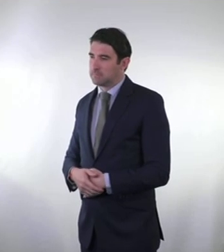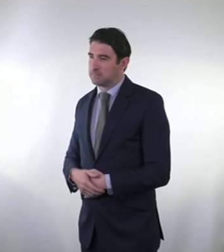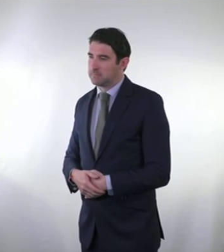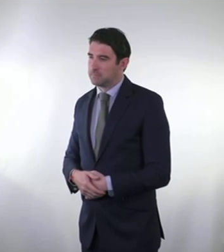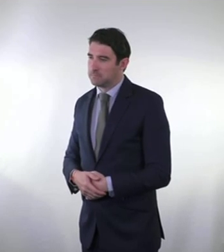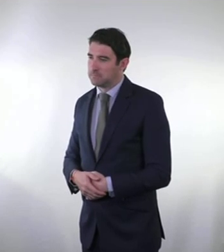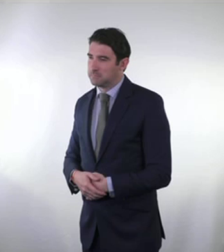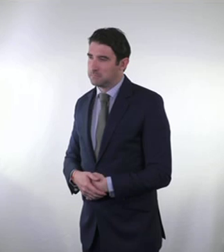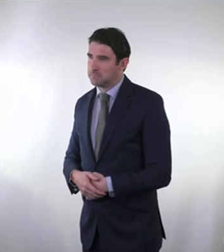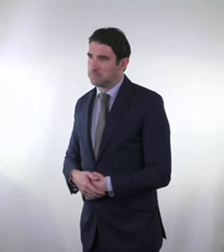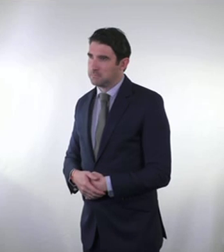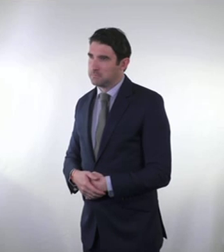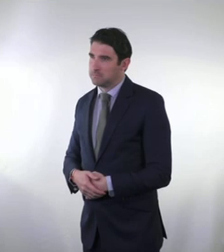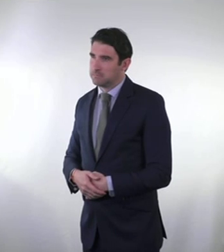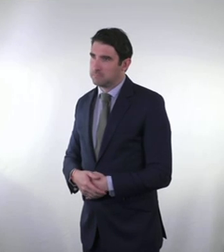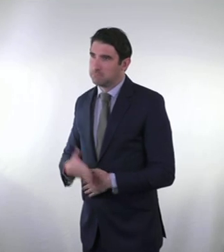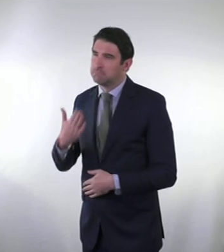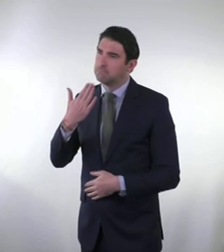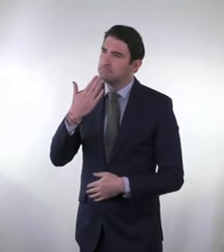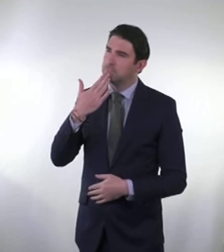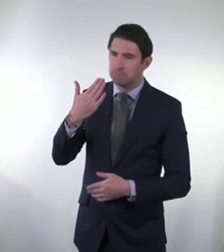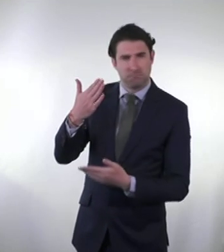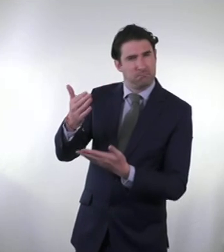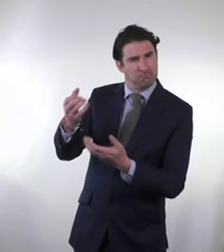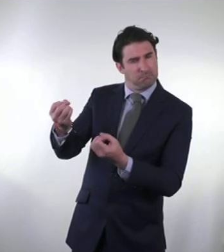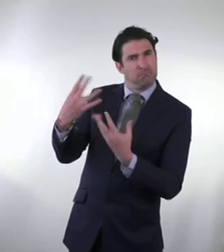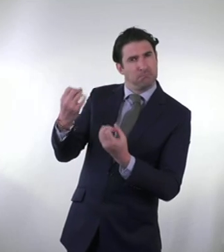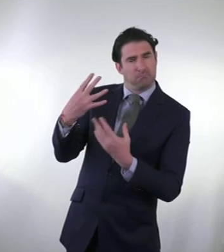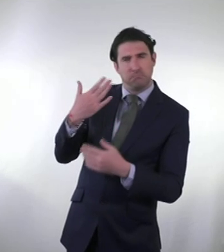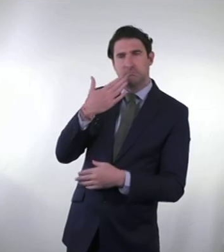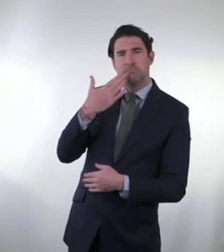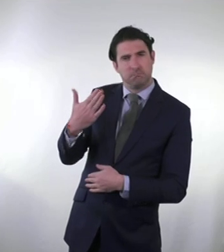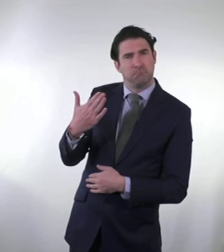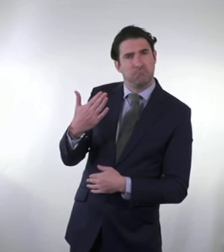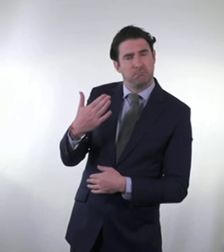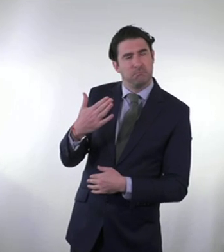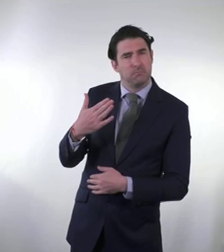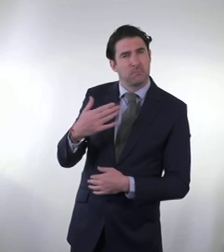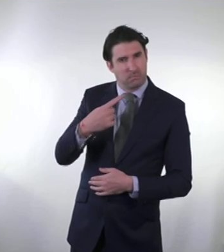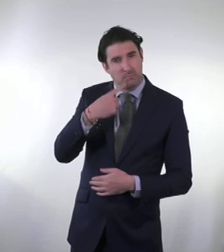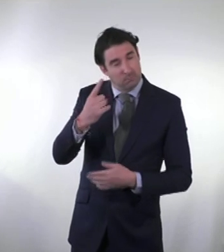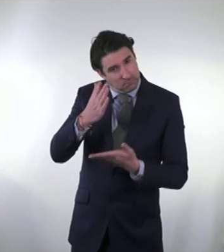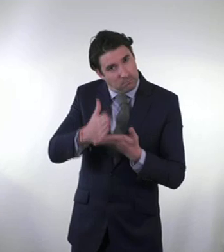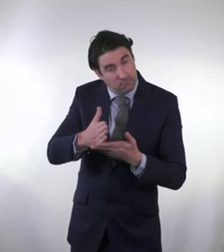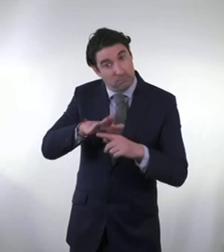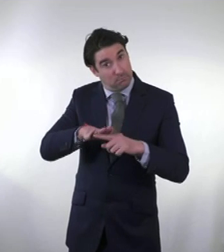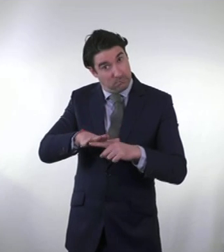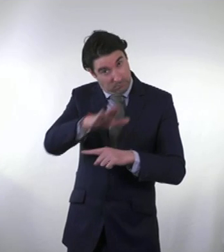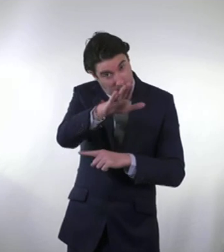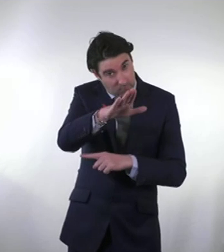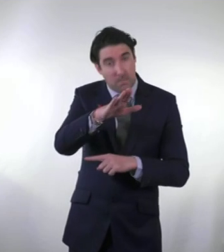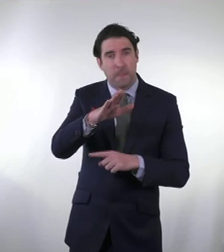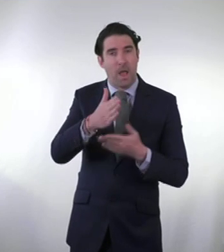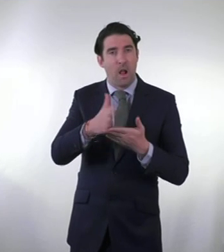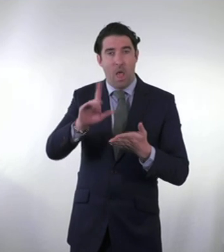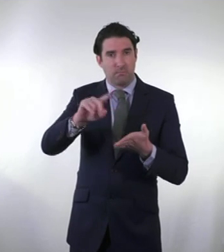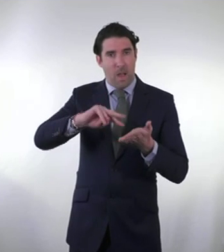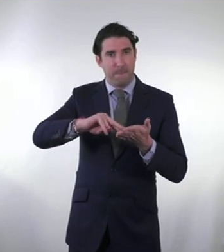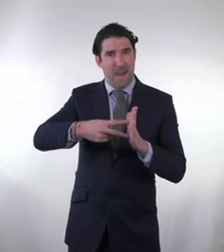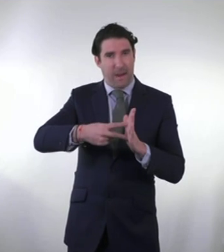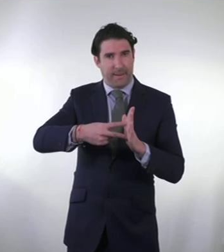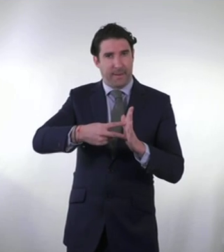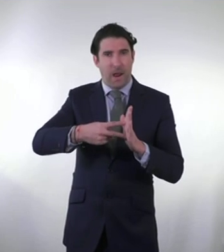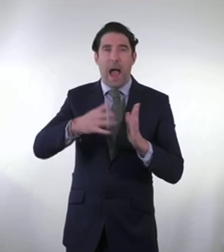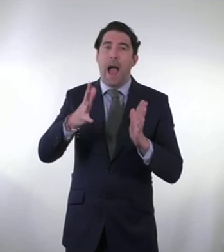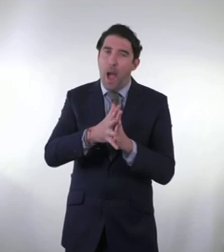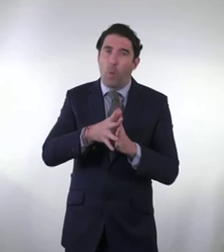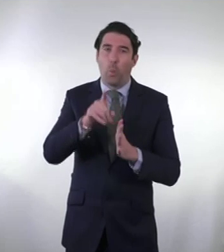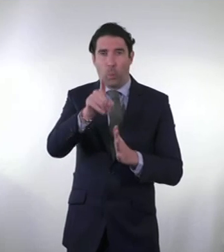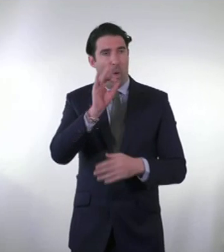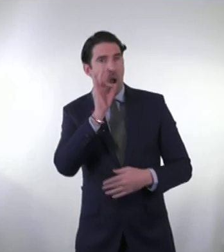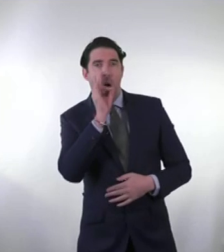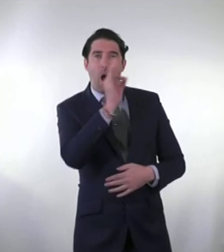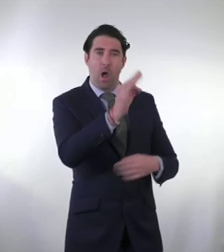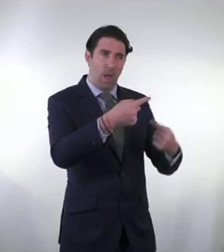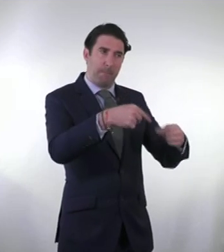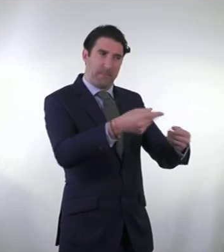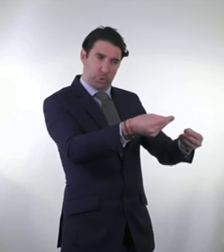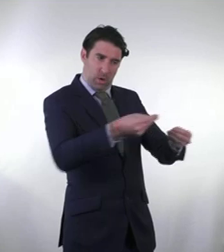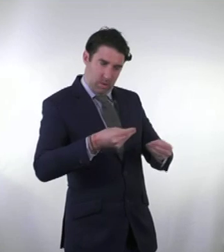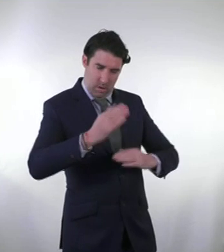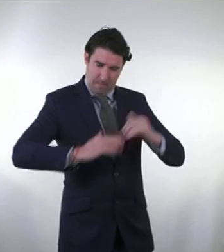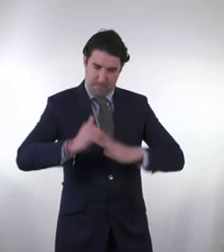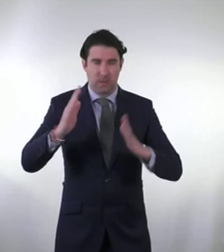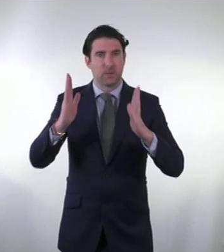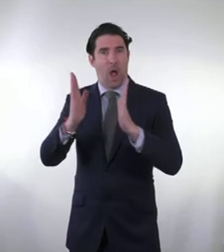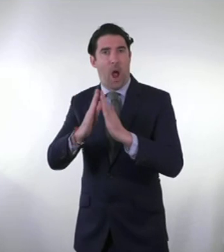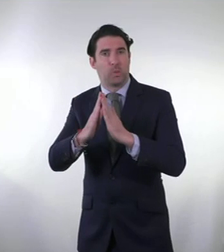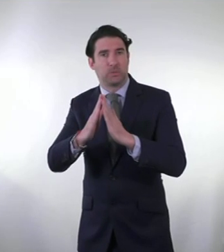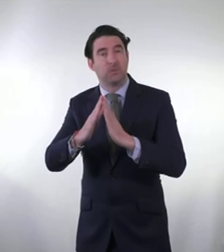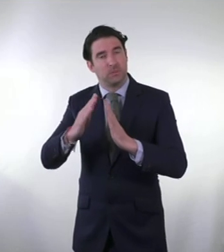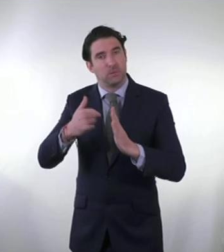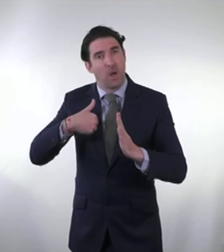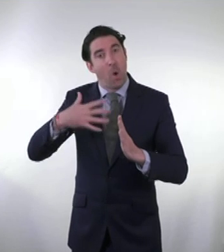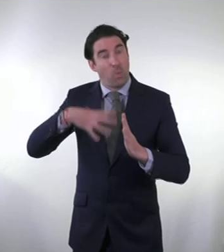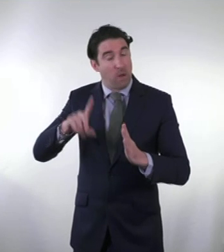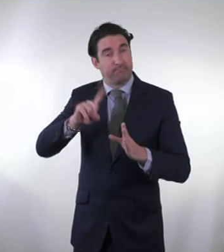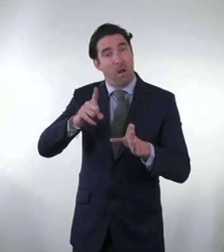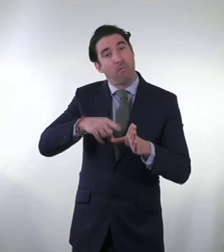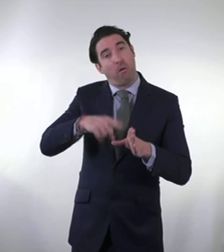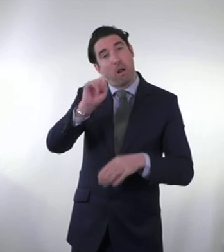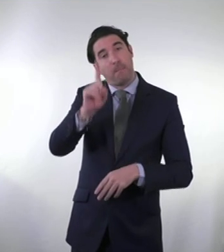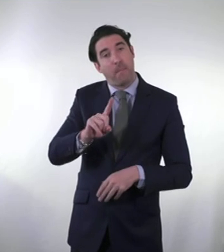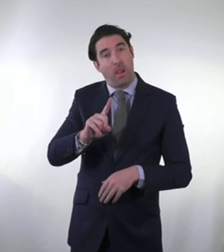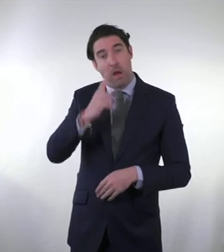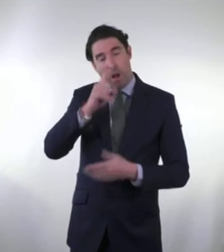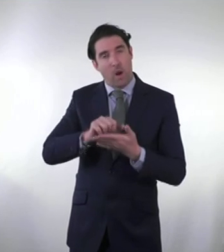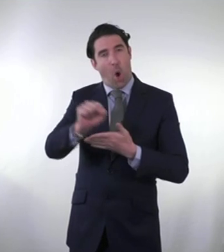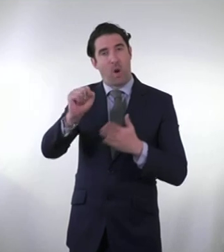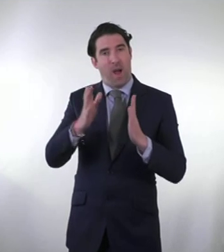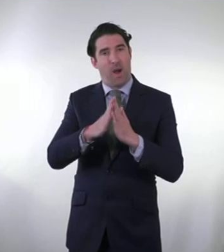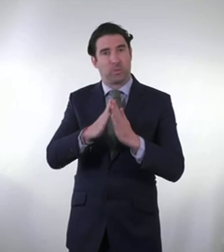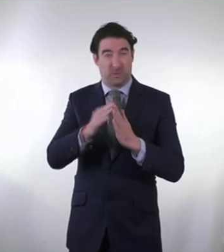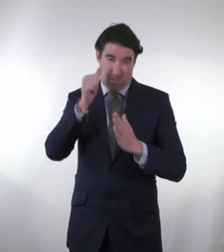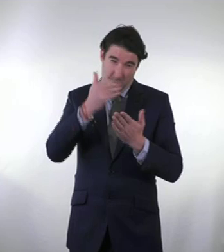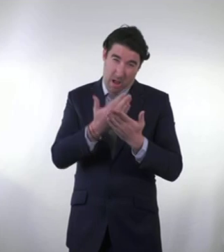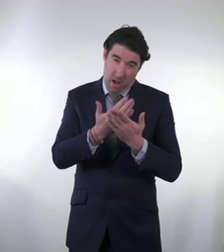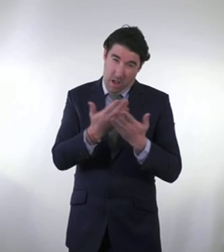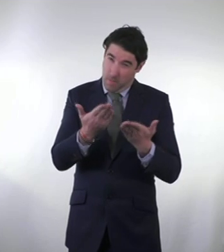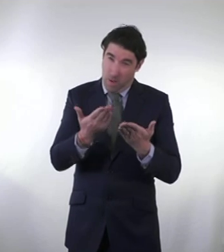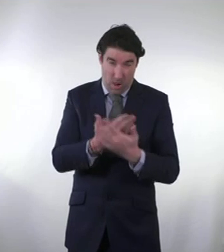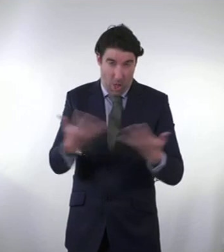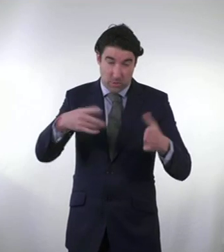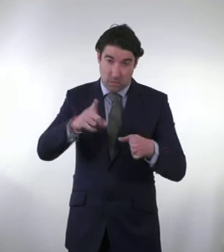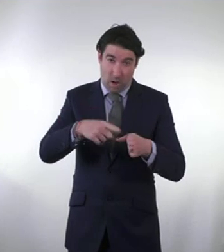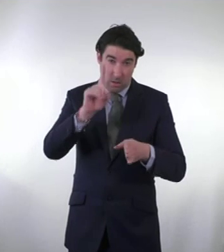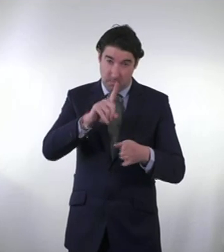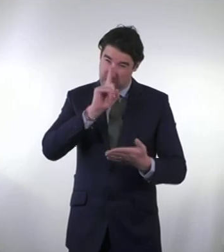I am grateful to my hon. Friend. I can tell her that we are going to ensure that we have a planning system that is fit for purpose and that allows us, for the first time in a generation, to give young people the chance of home ownership, which millions of people are currently shut out from.